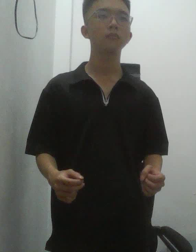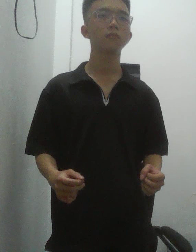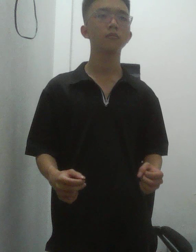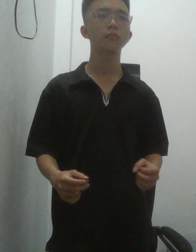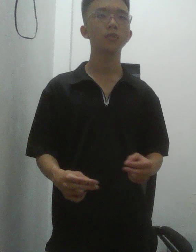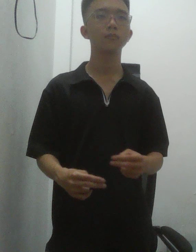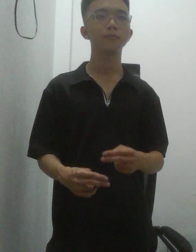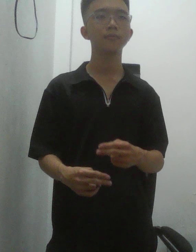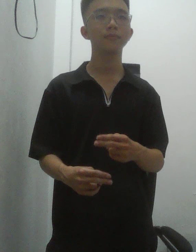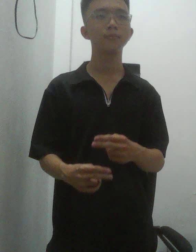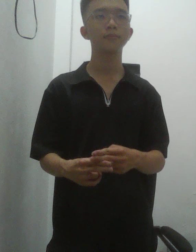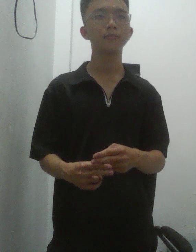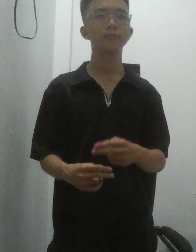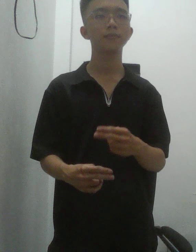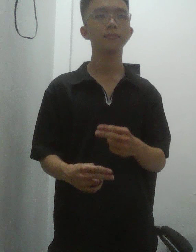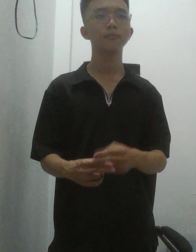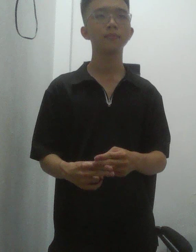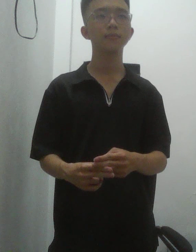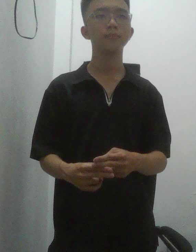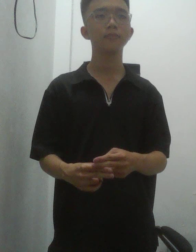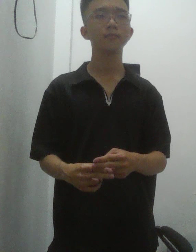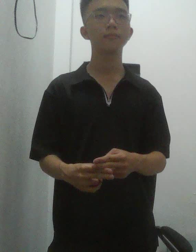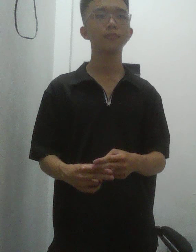ten